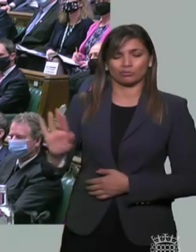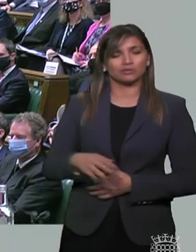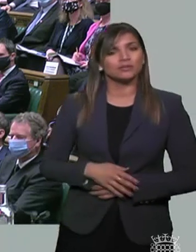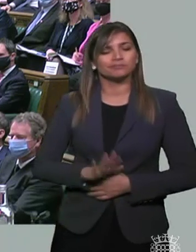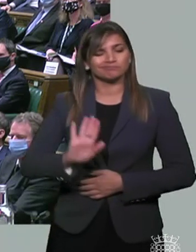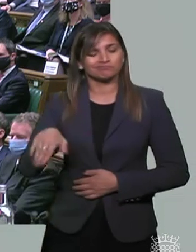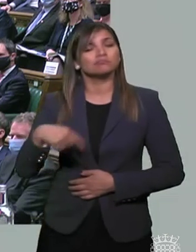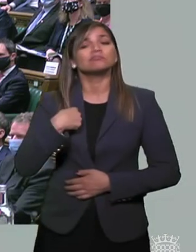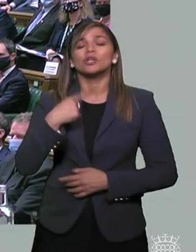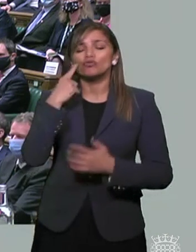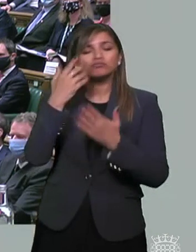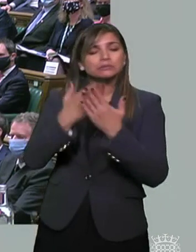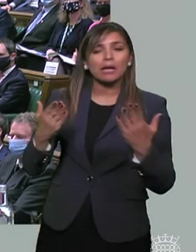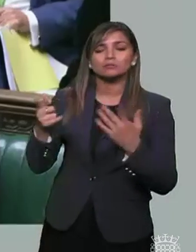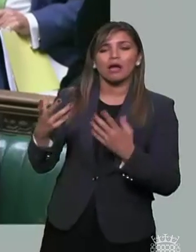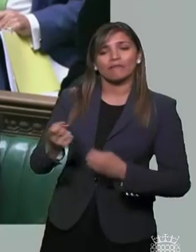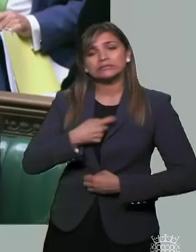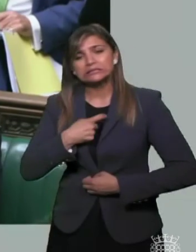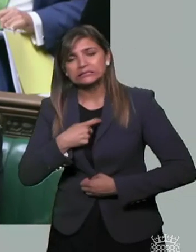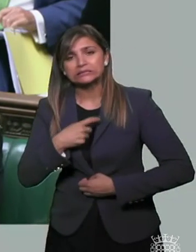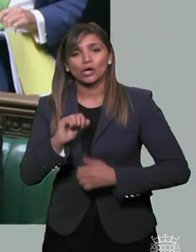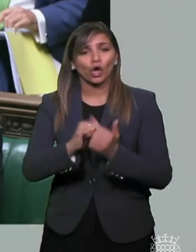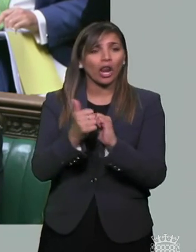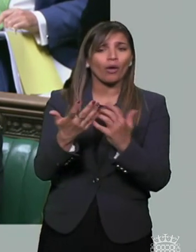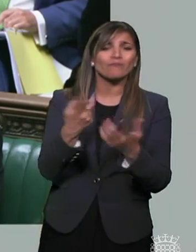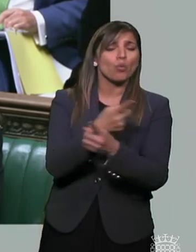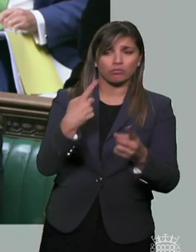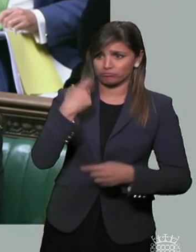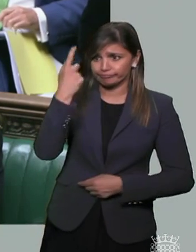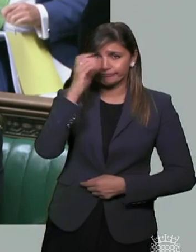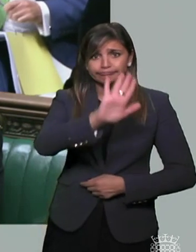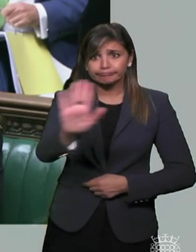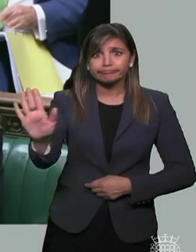I respect the feelings and anxieties that colleagues have, of course I do.